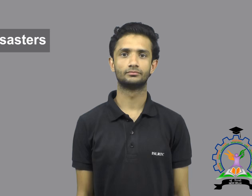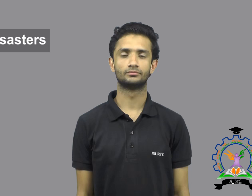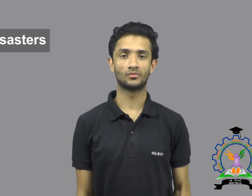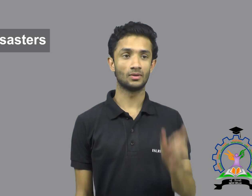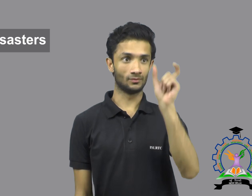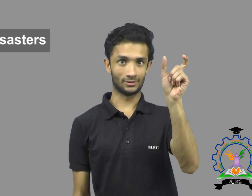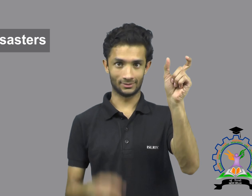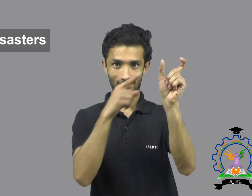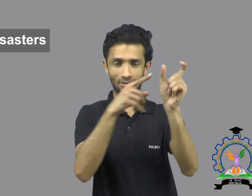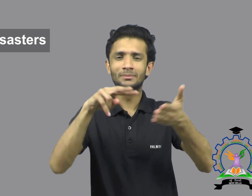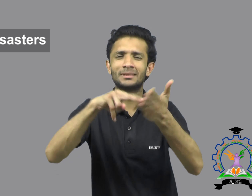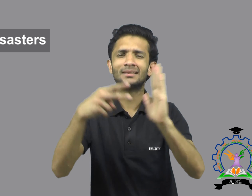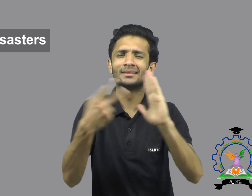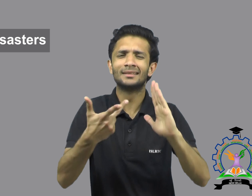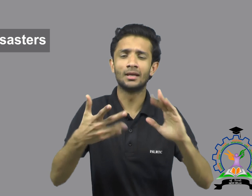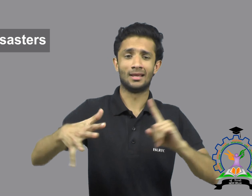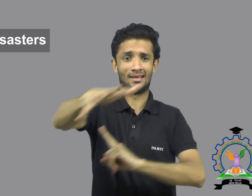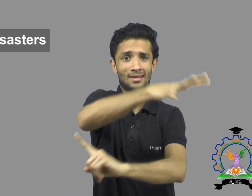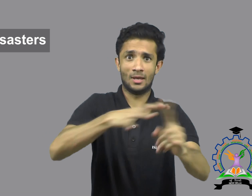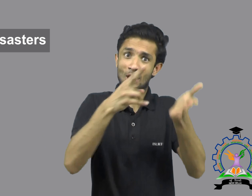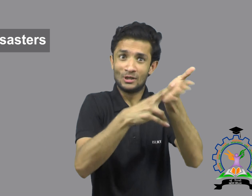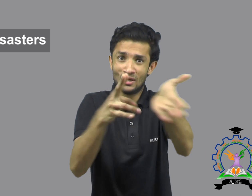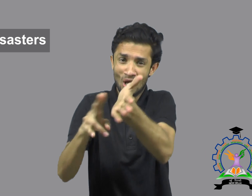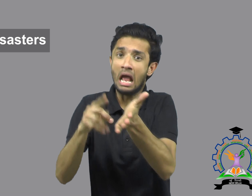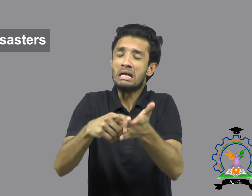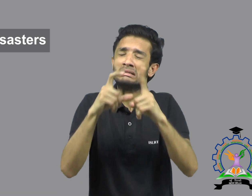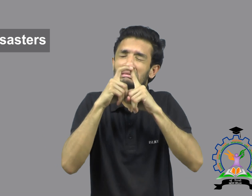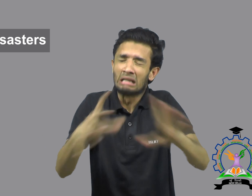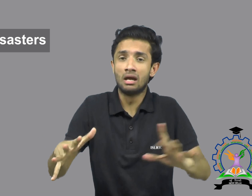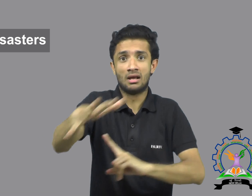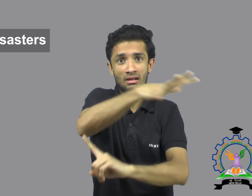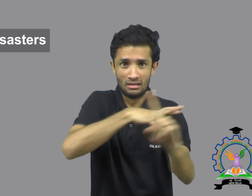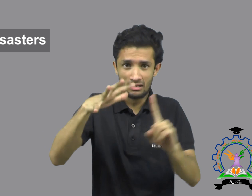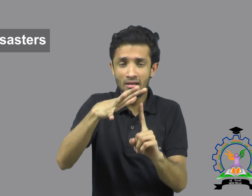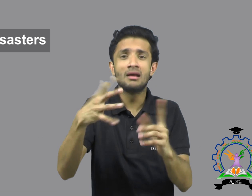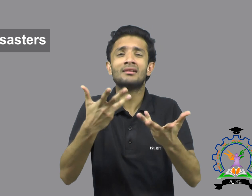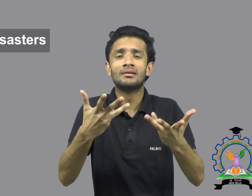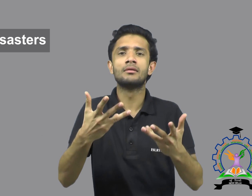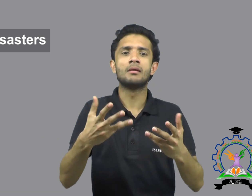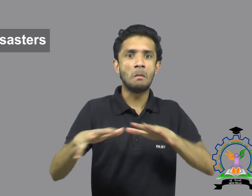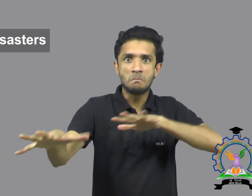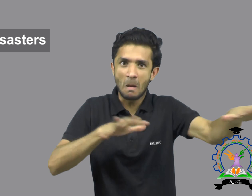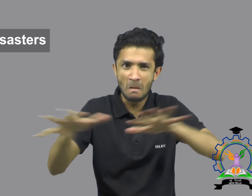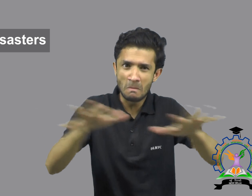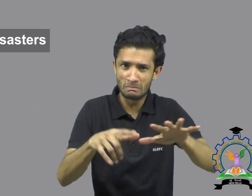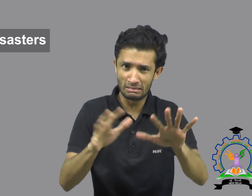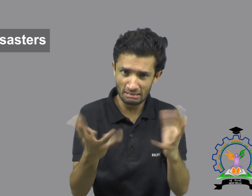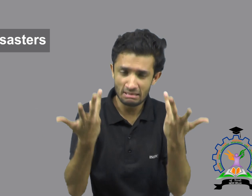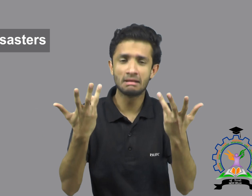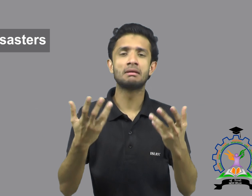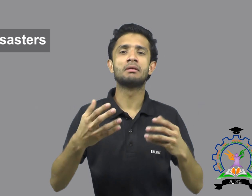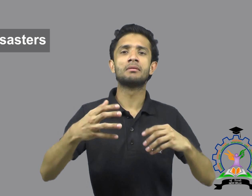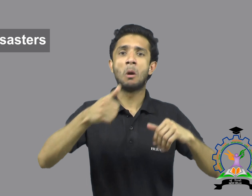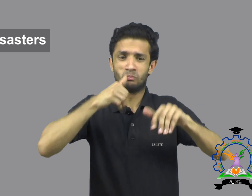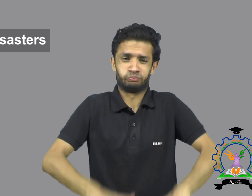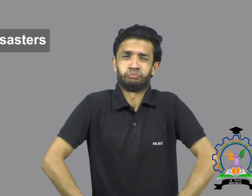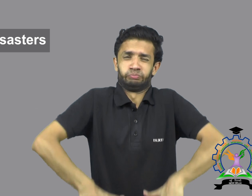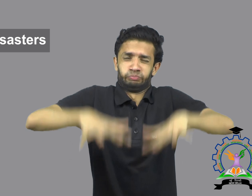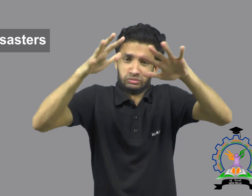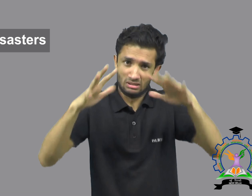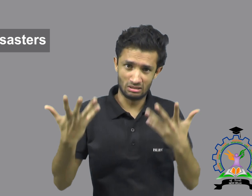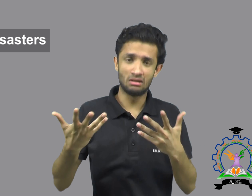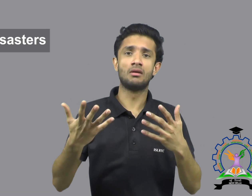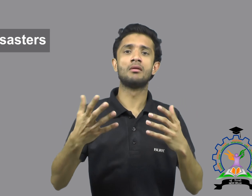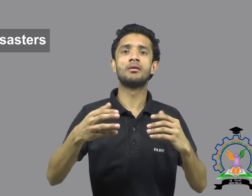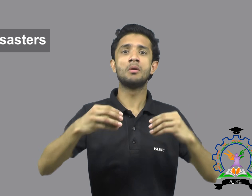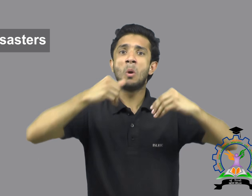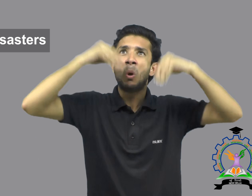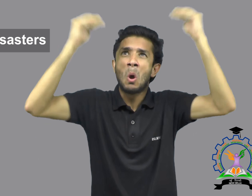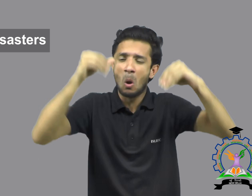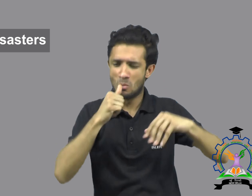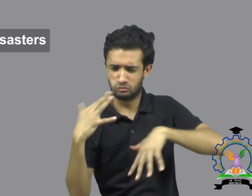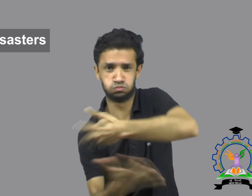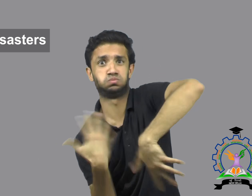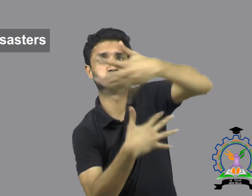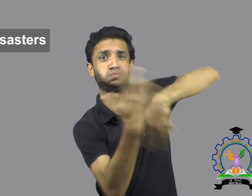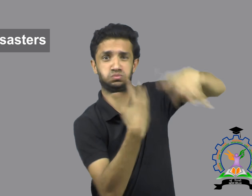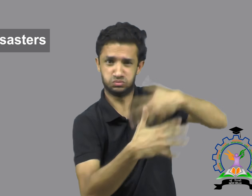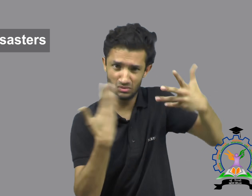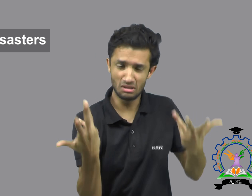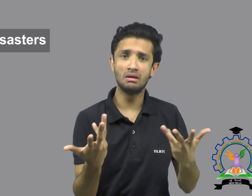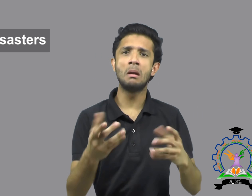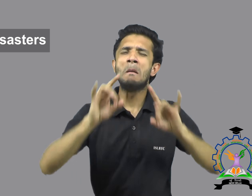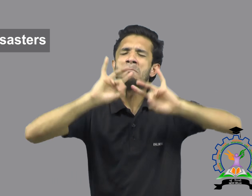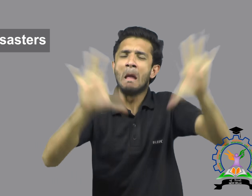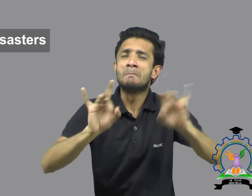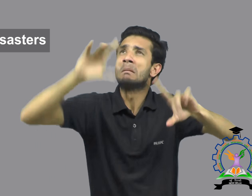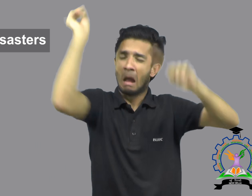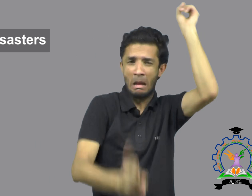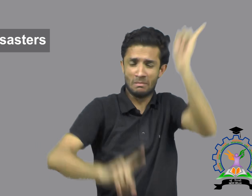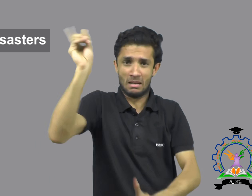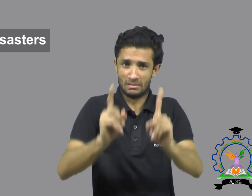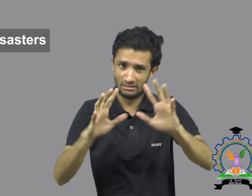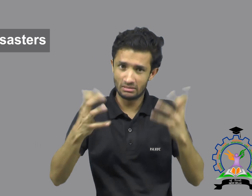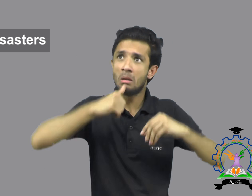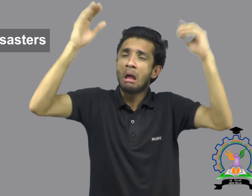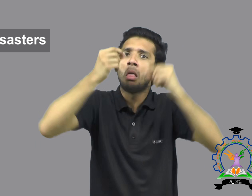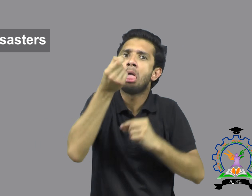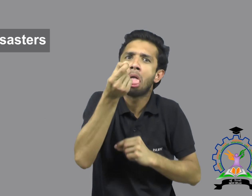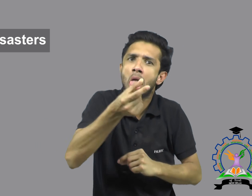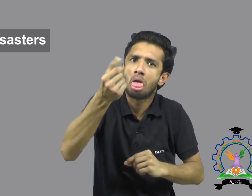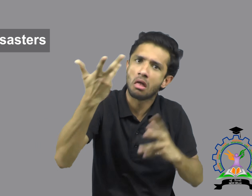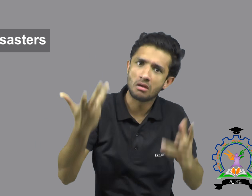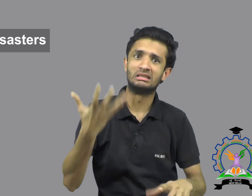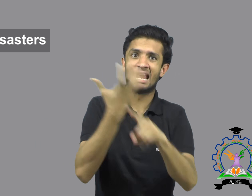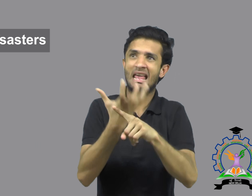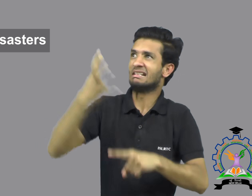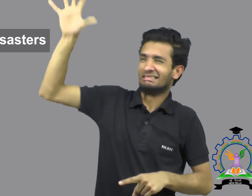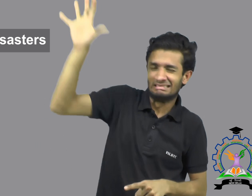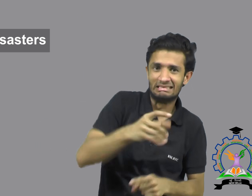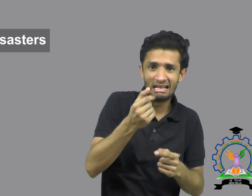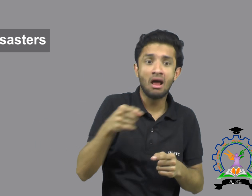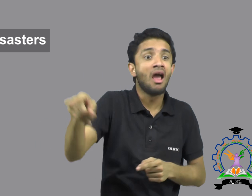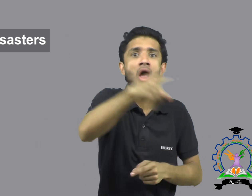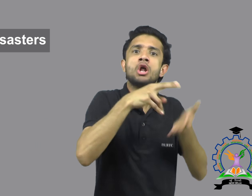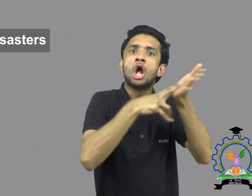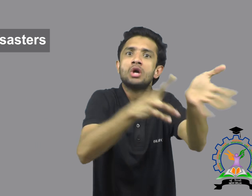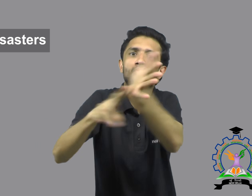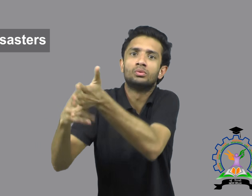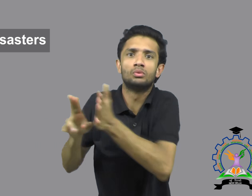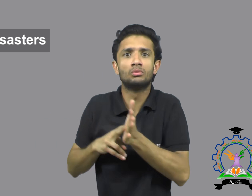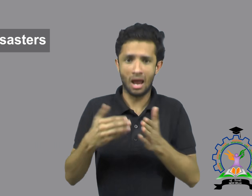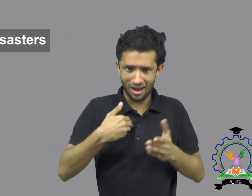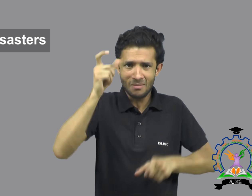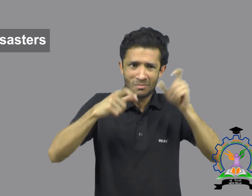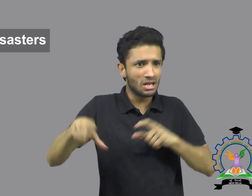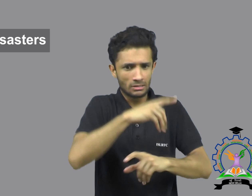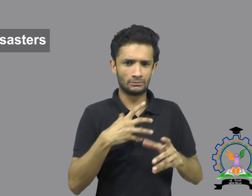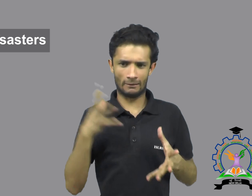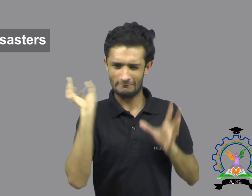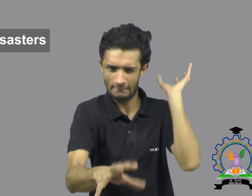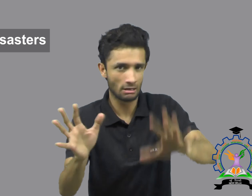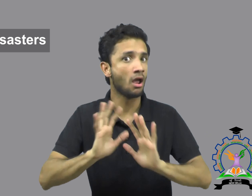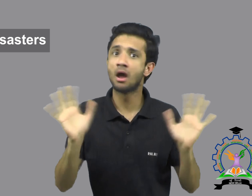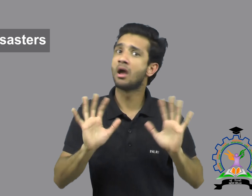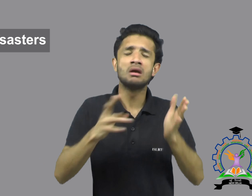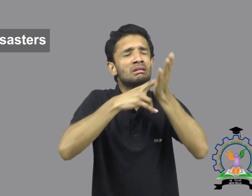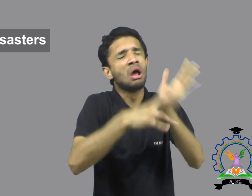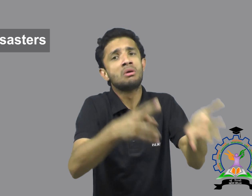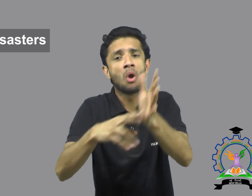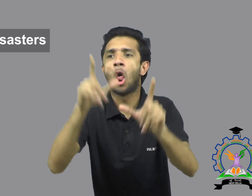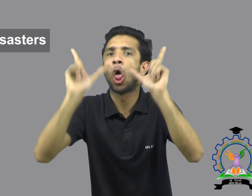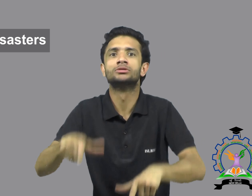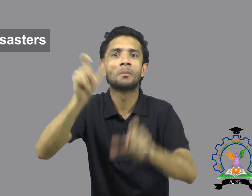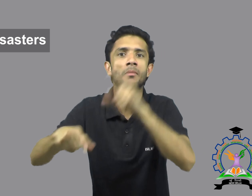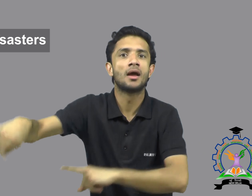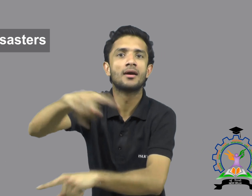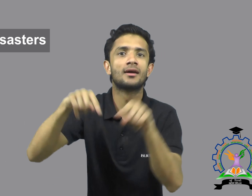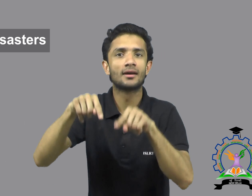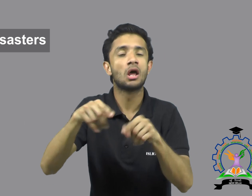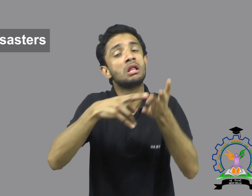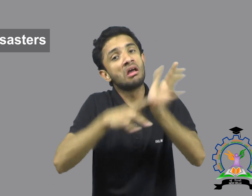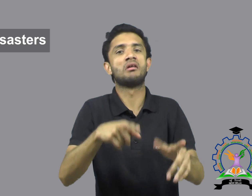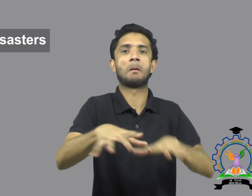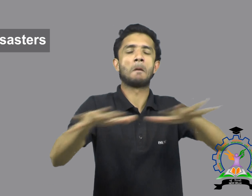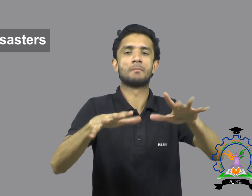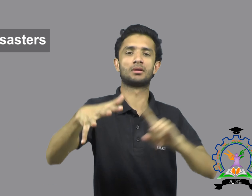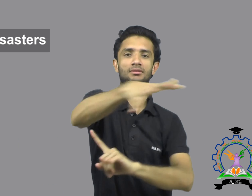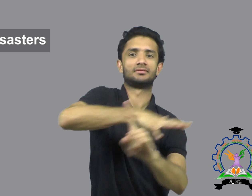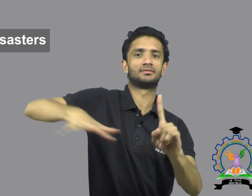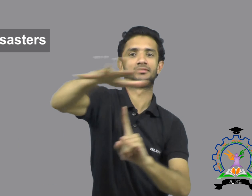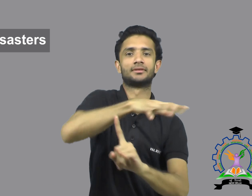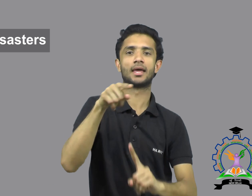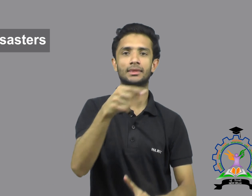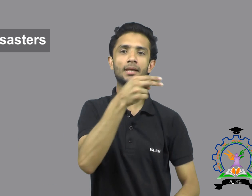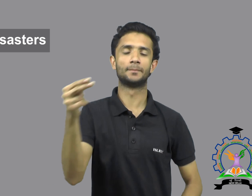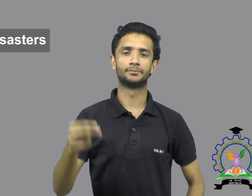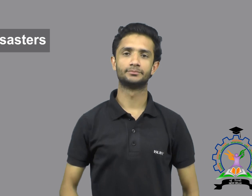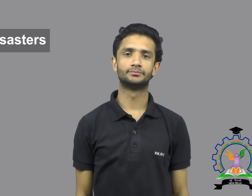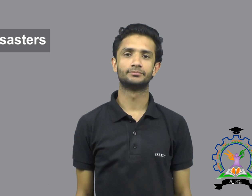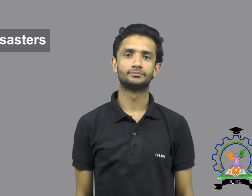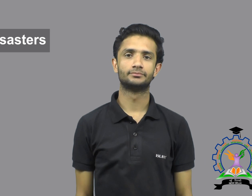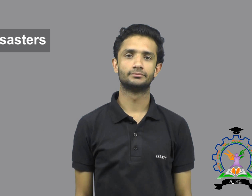Natural Disasters